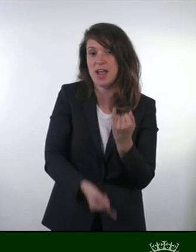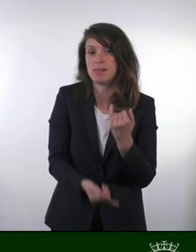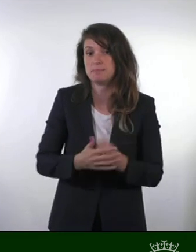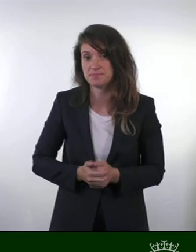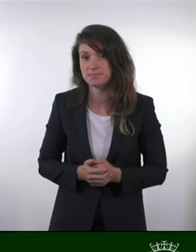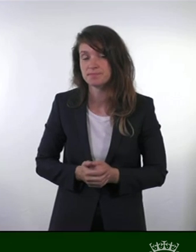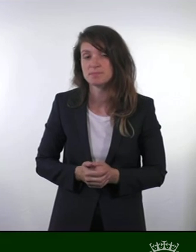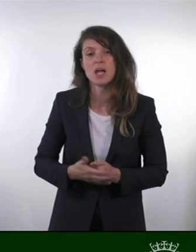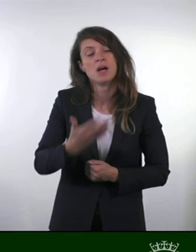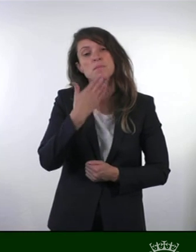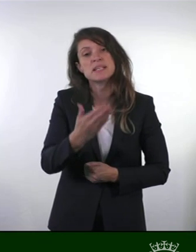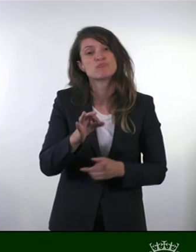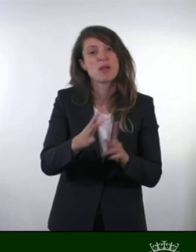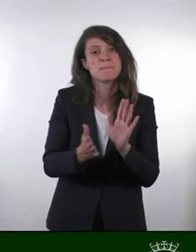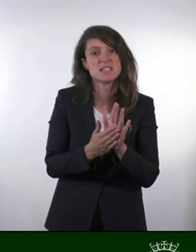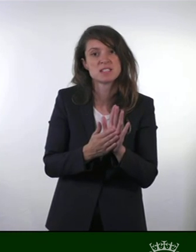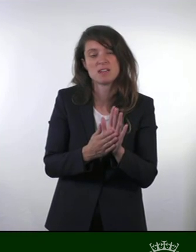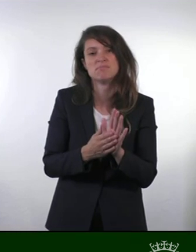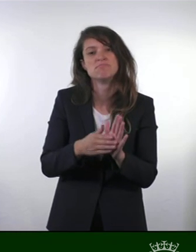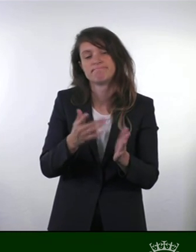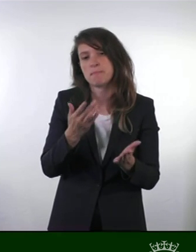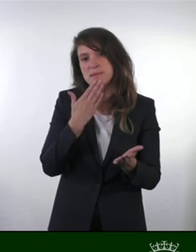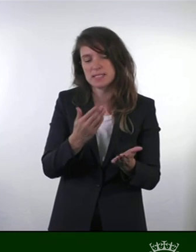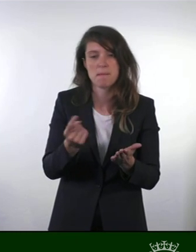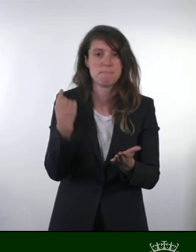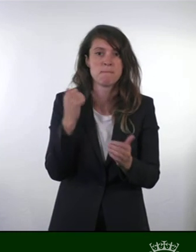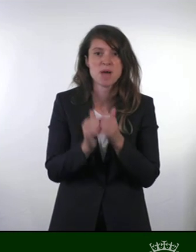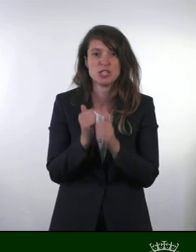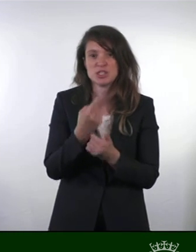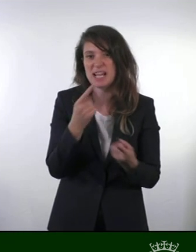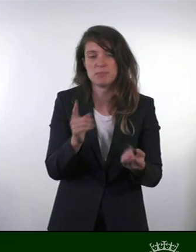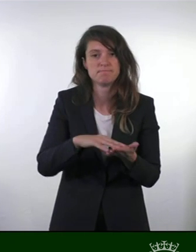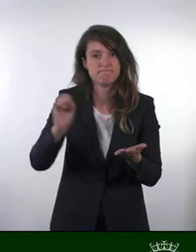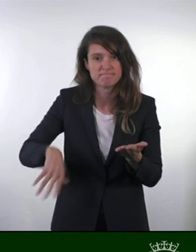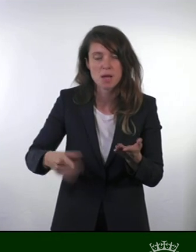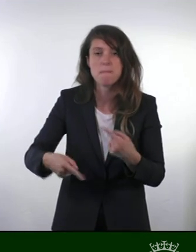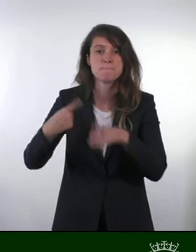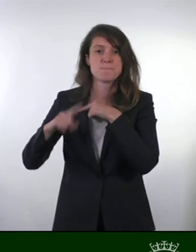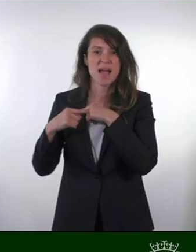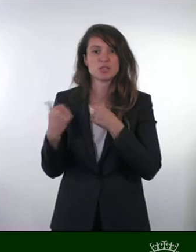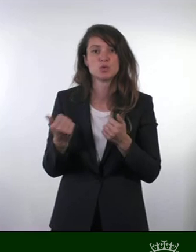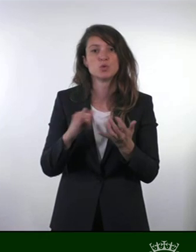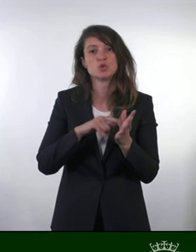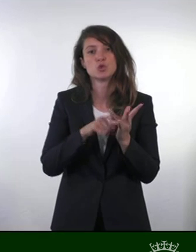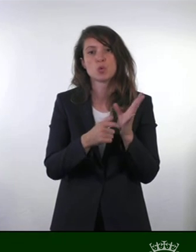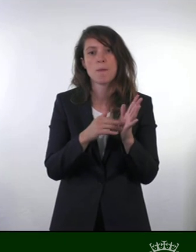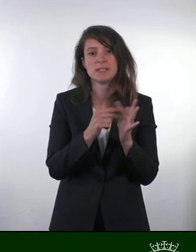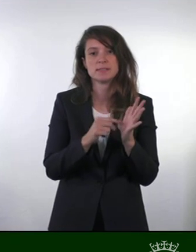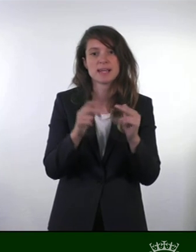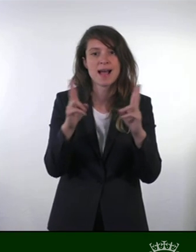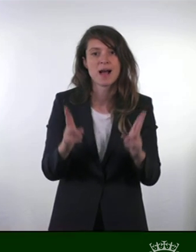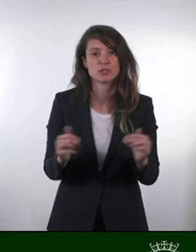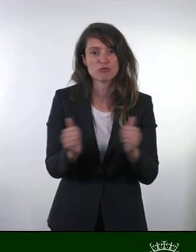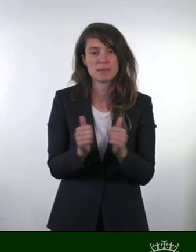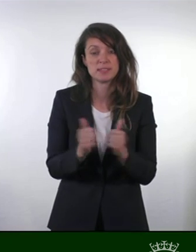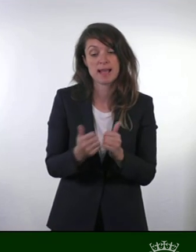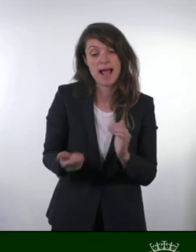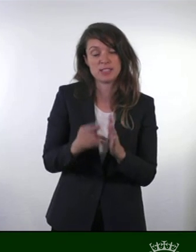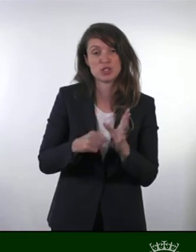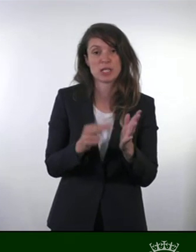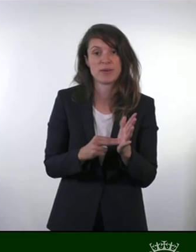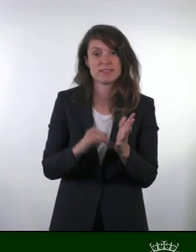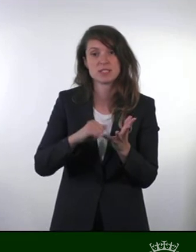Will the Prime Minister please resile from the March statement and return to the principles embedded in the Stormont House agreement, and, indeed, in January’s Stormont deal?